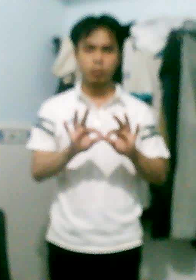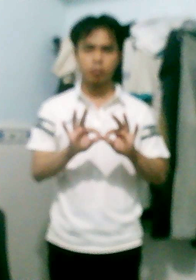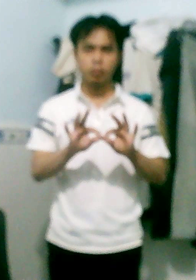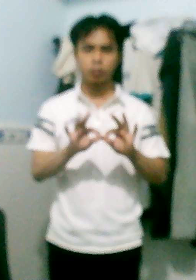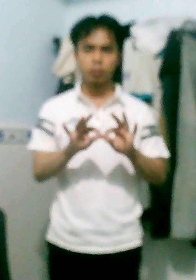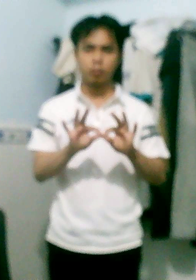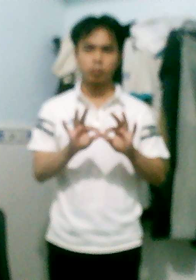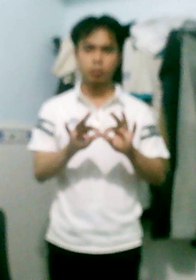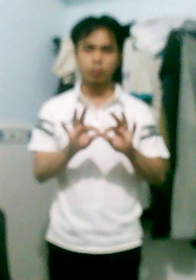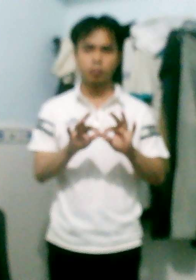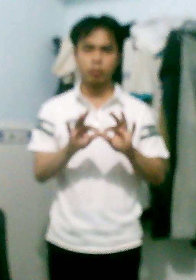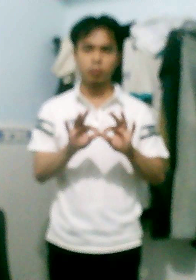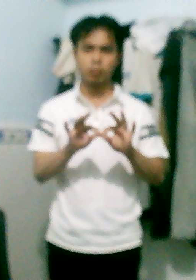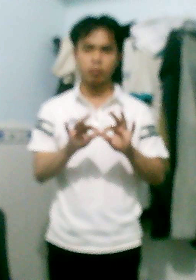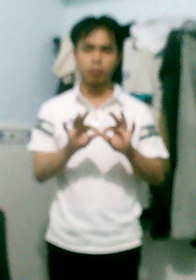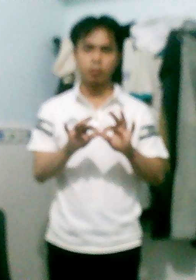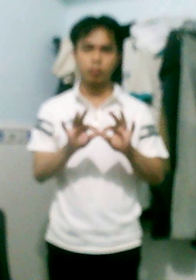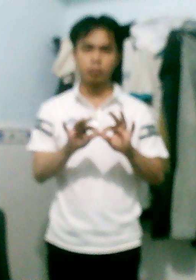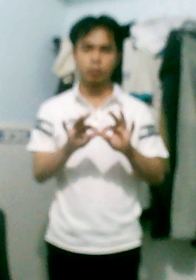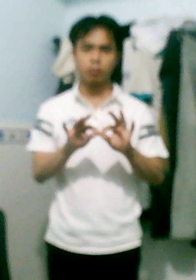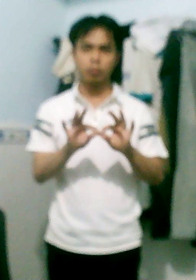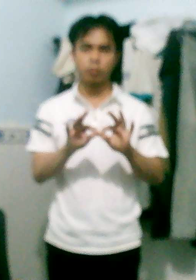phien dich